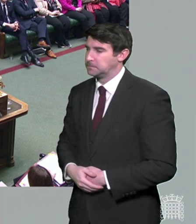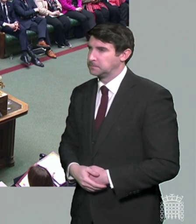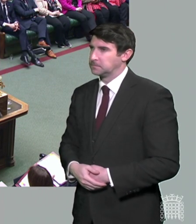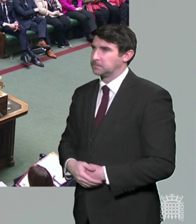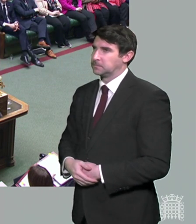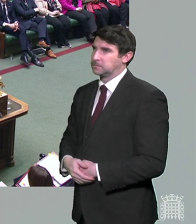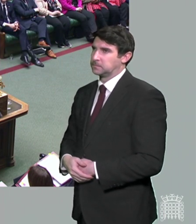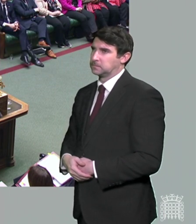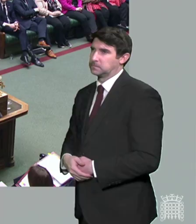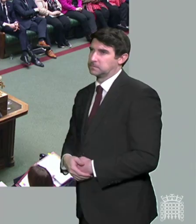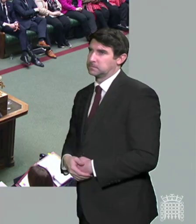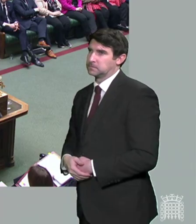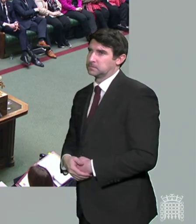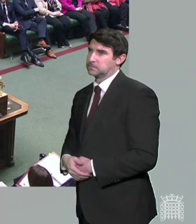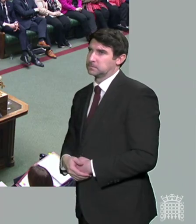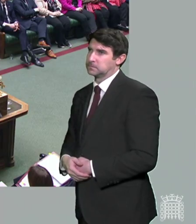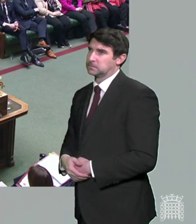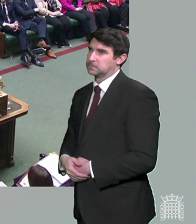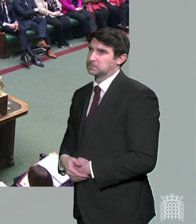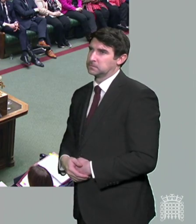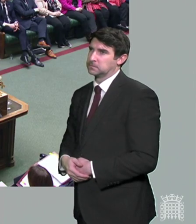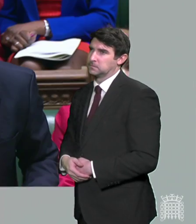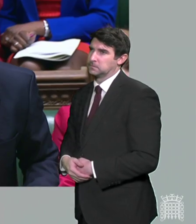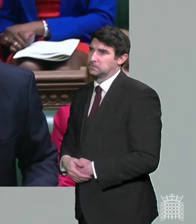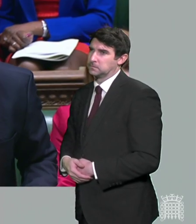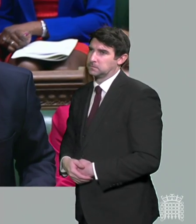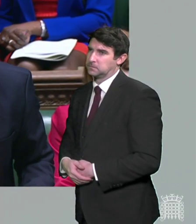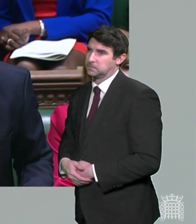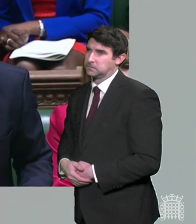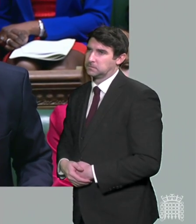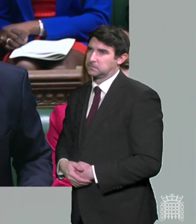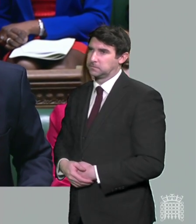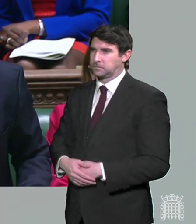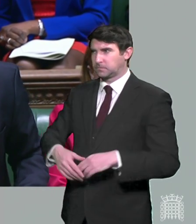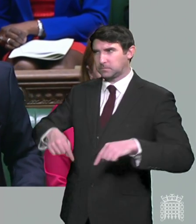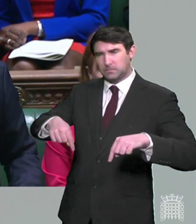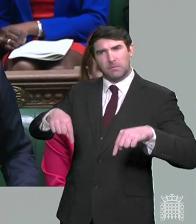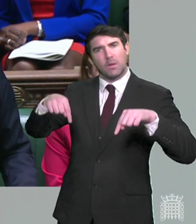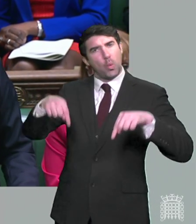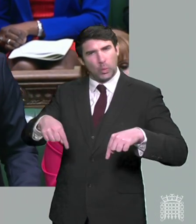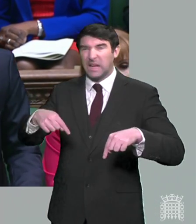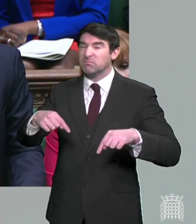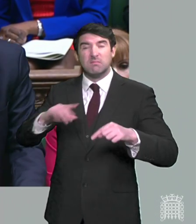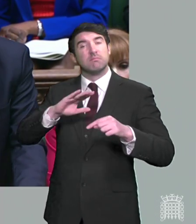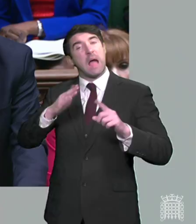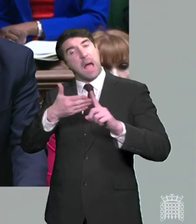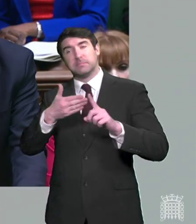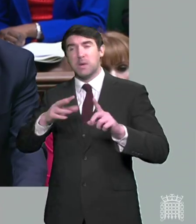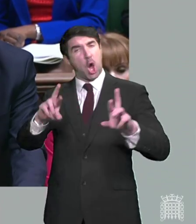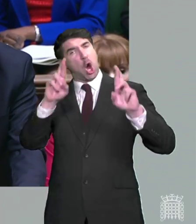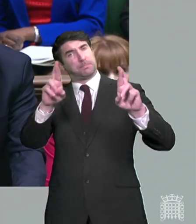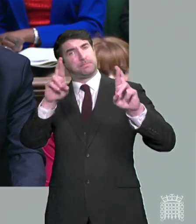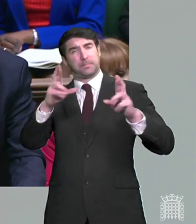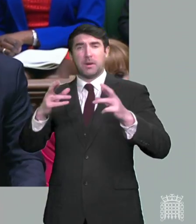Across this House we do not just hope for Ukraine’s victory; we believe in it.